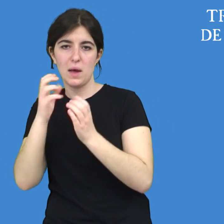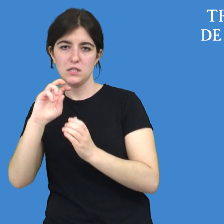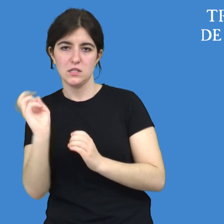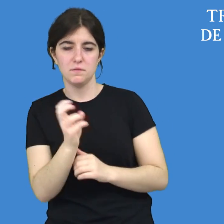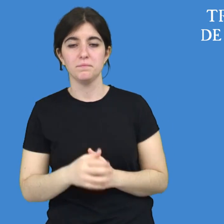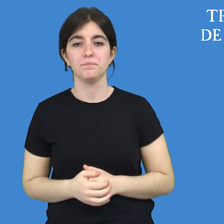etc